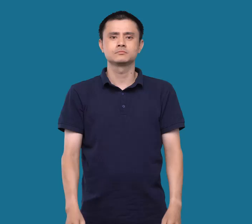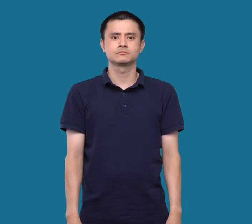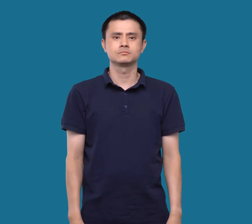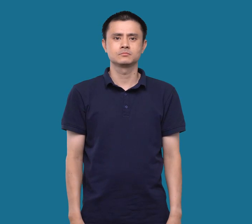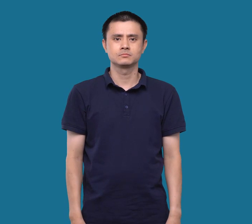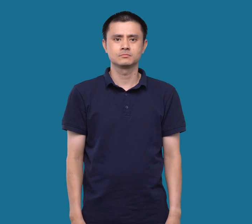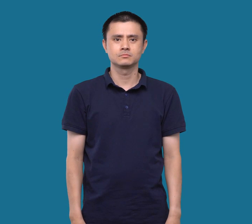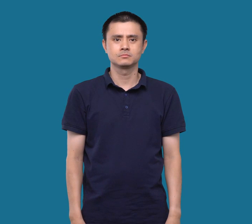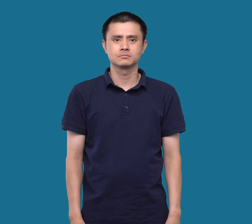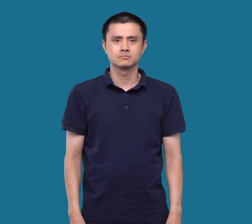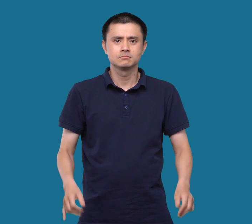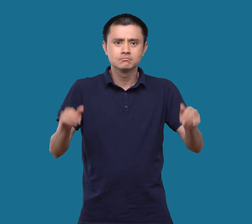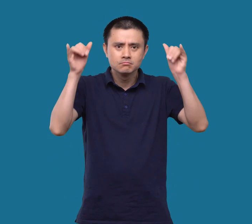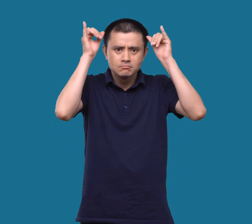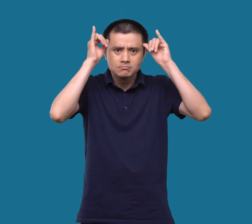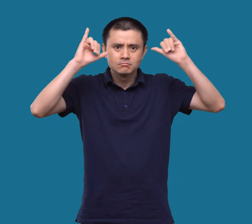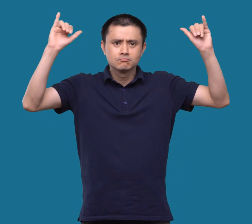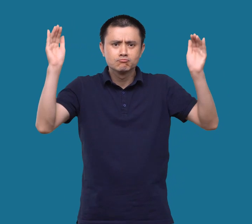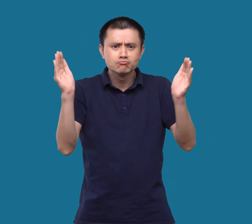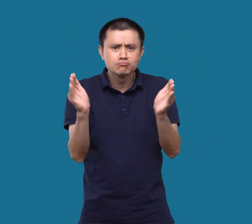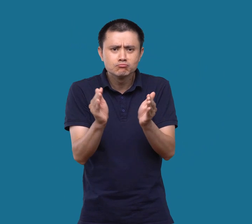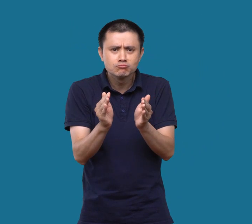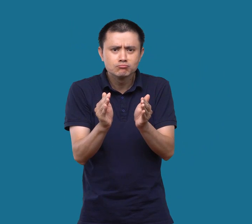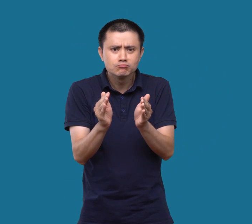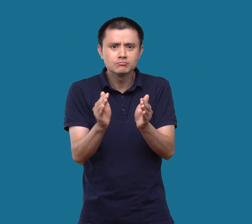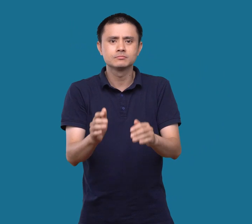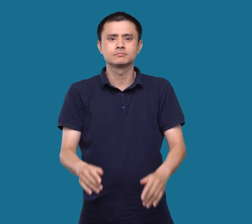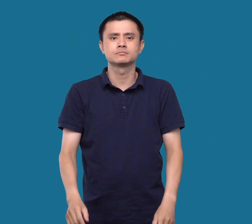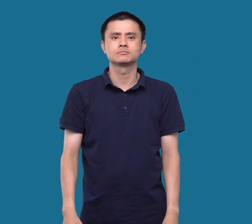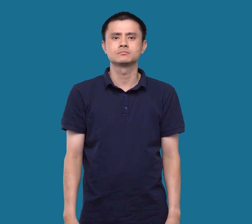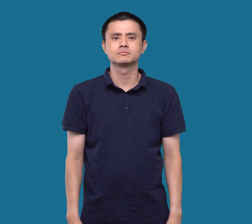nghé